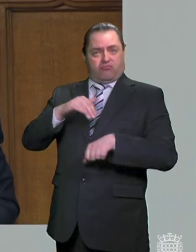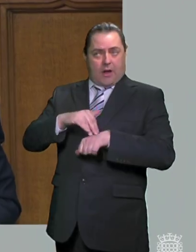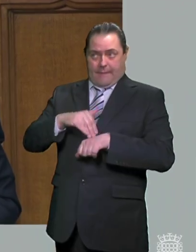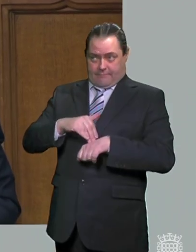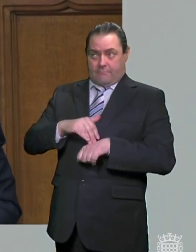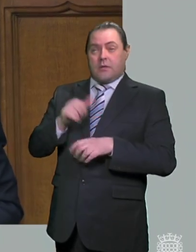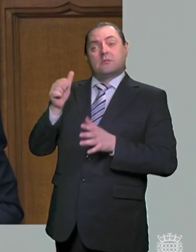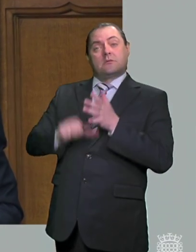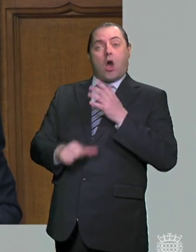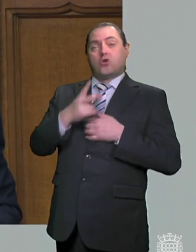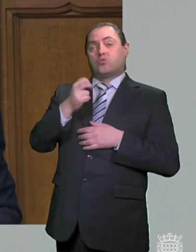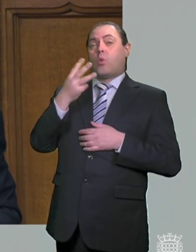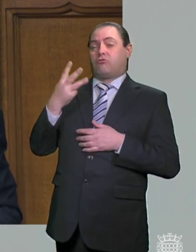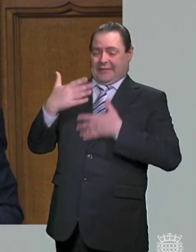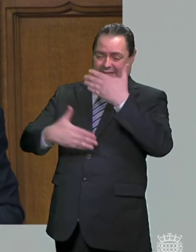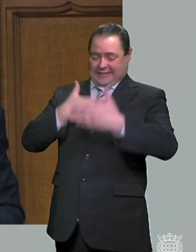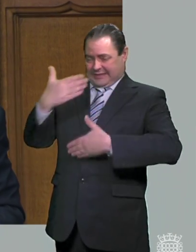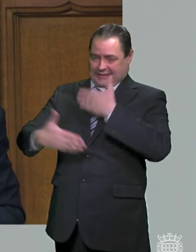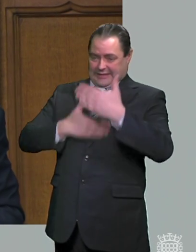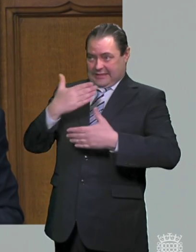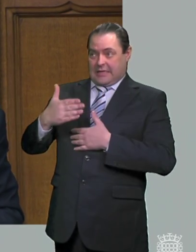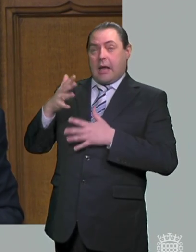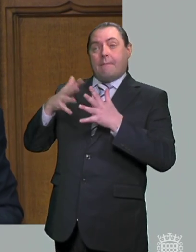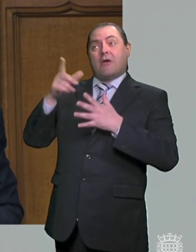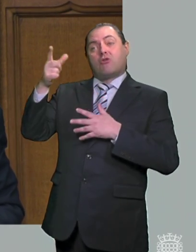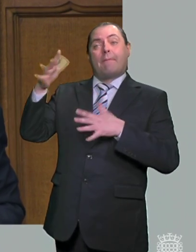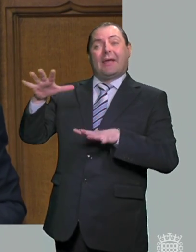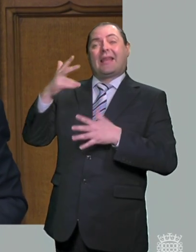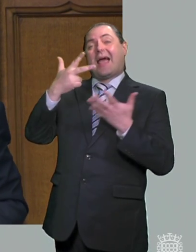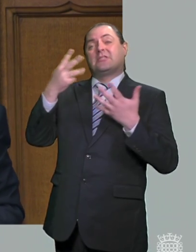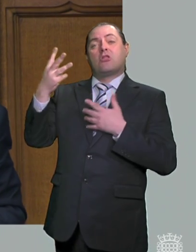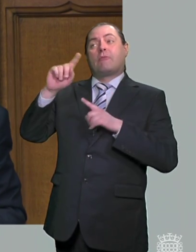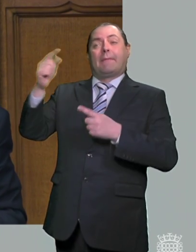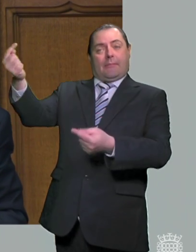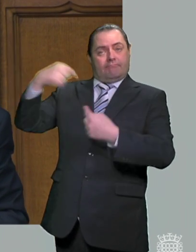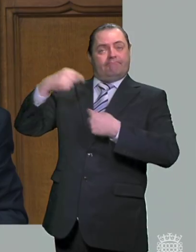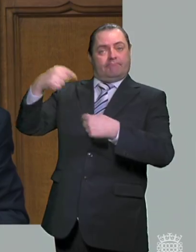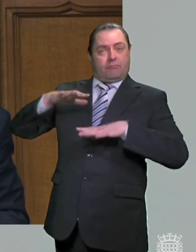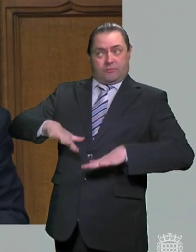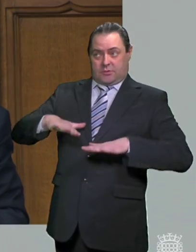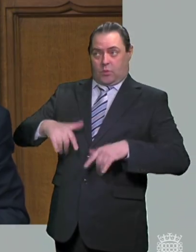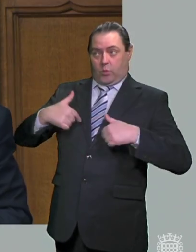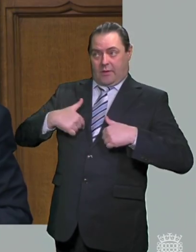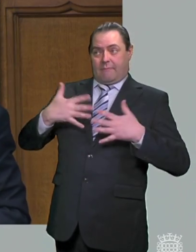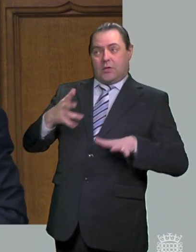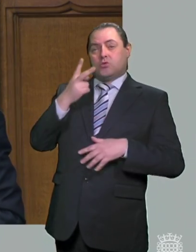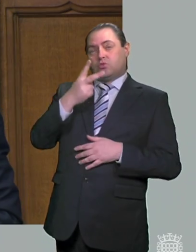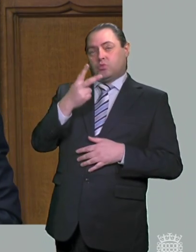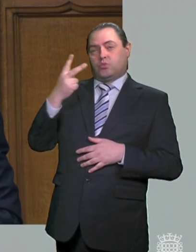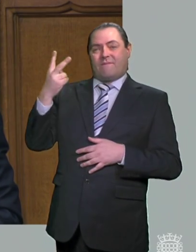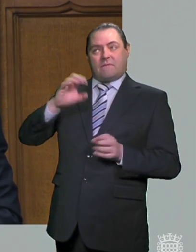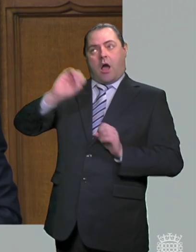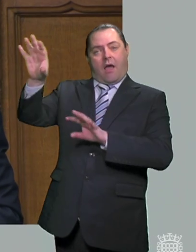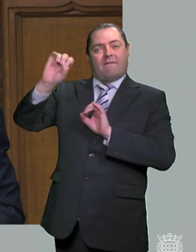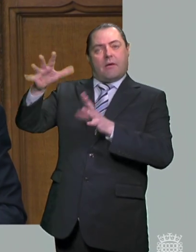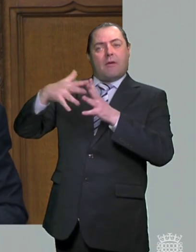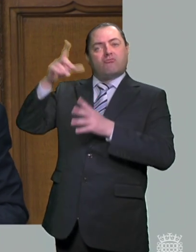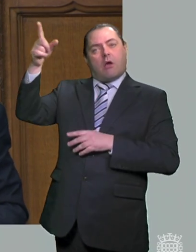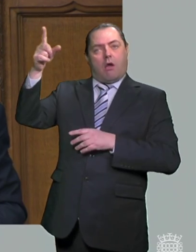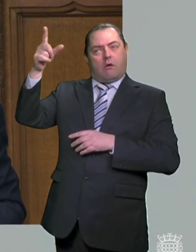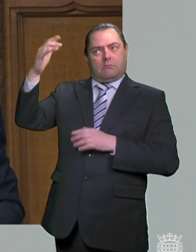Since it came into force in 2003, the US has extradited 83 people to the UK, while we have sent 225 to America.